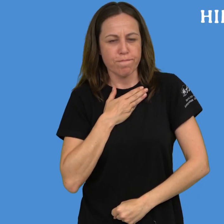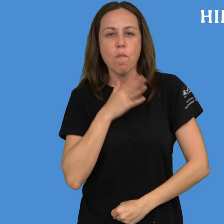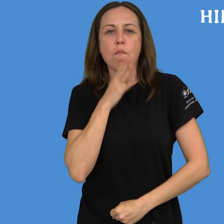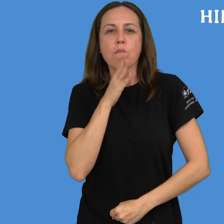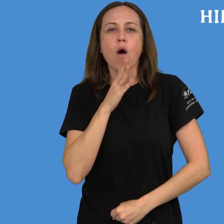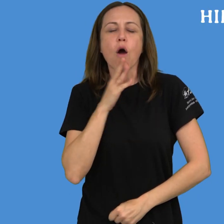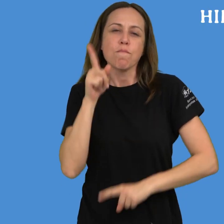motivo